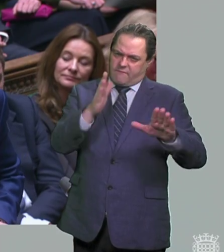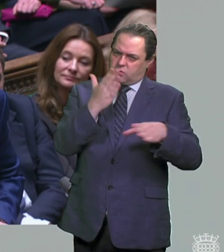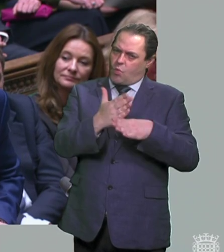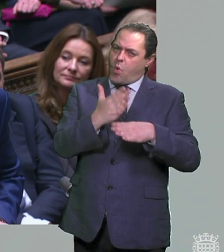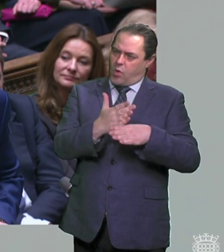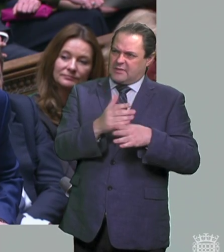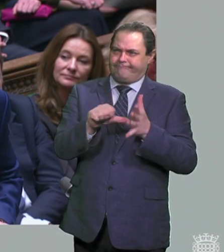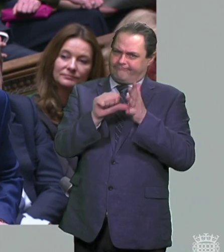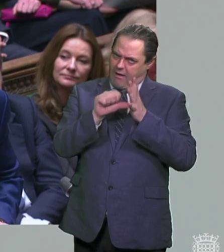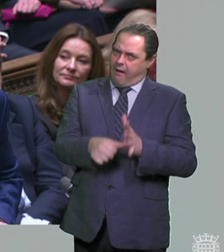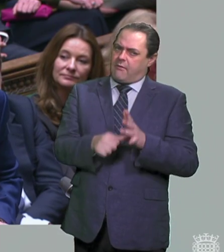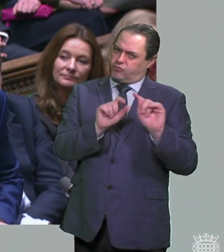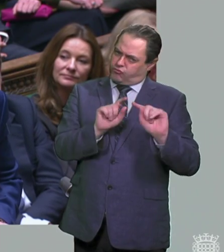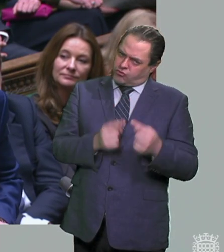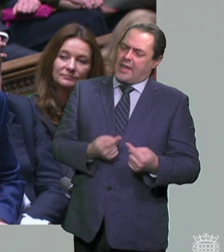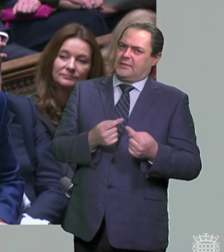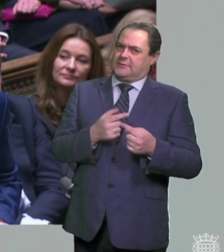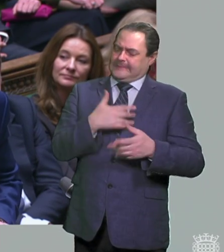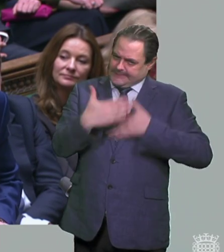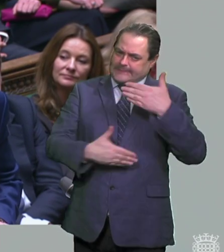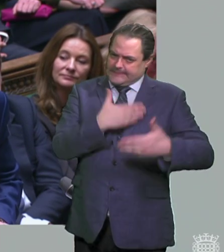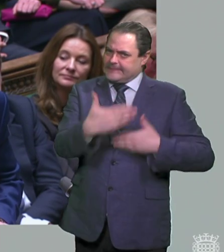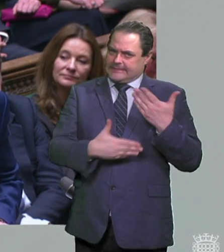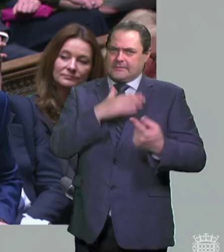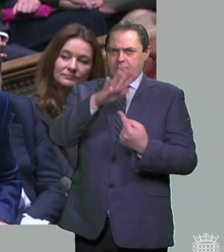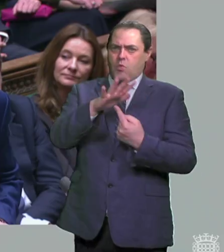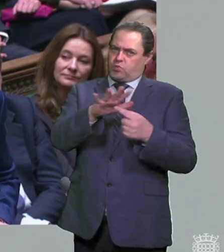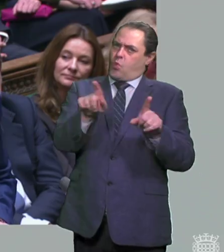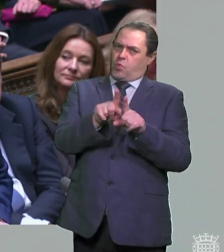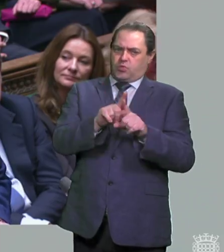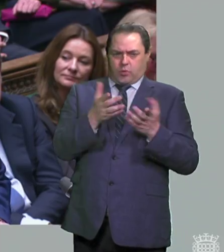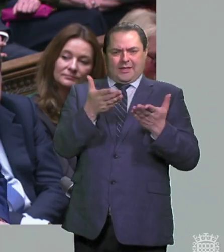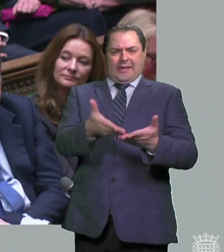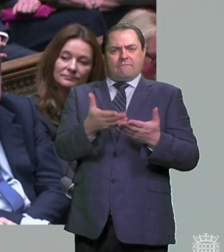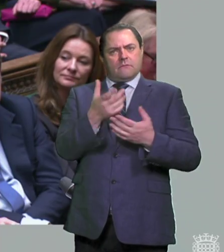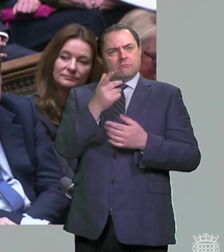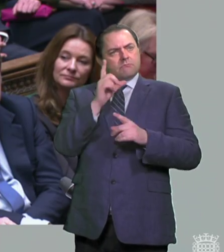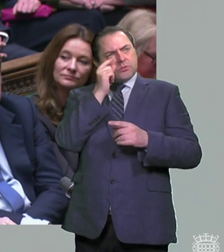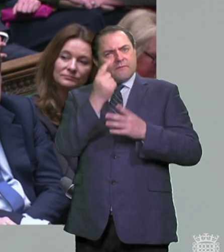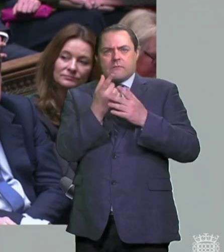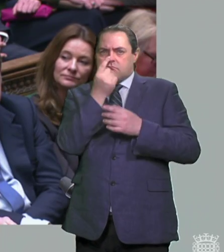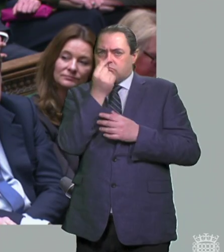It is a very difficult and challenging job and it is incredibly important for the life chances of the children affected.